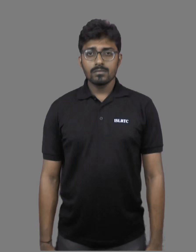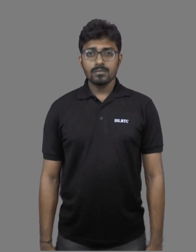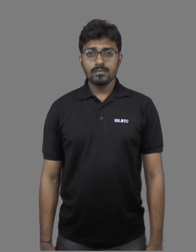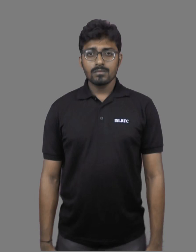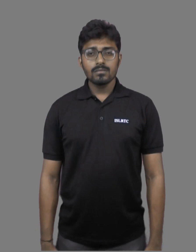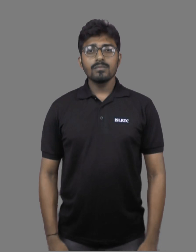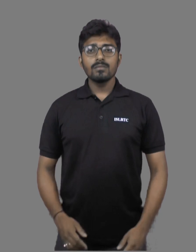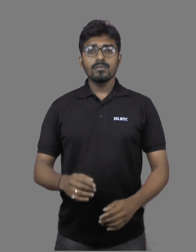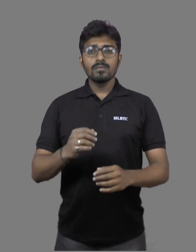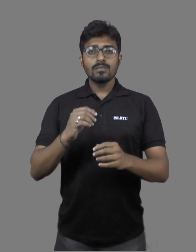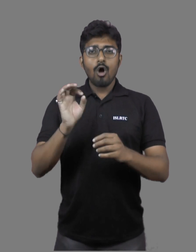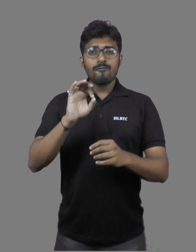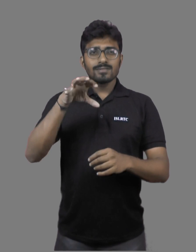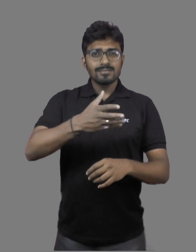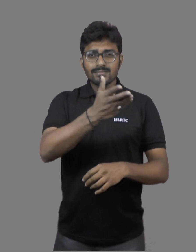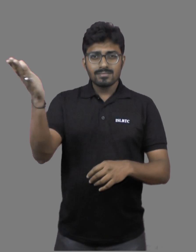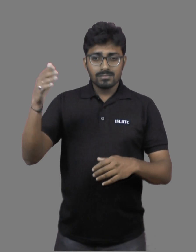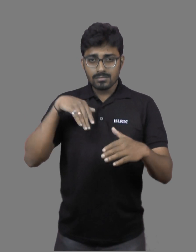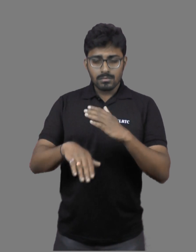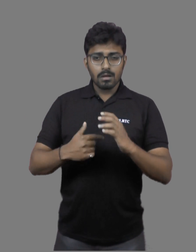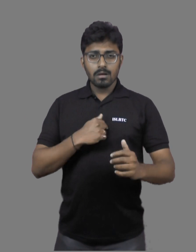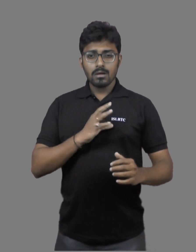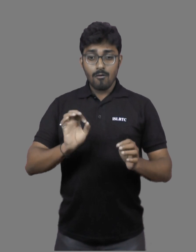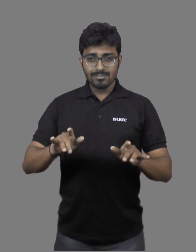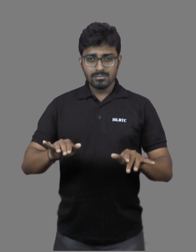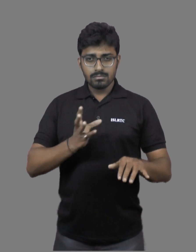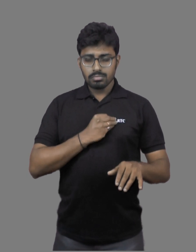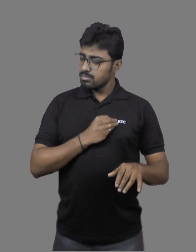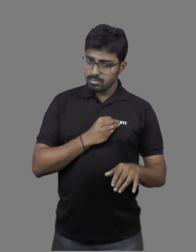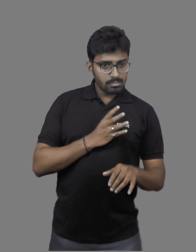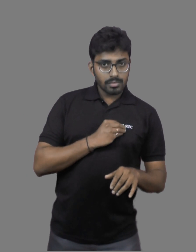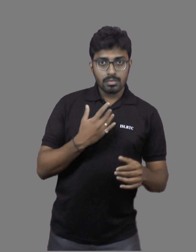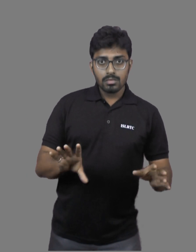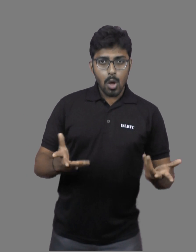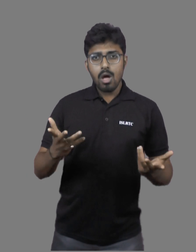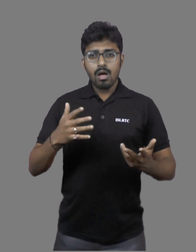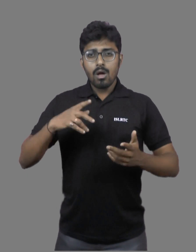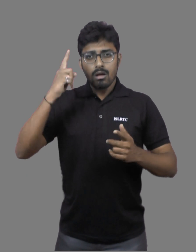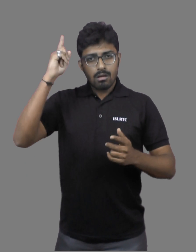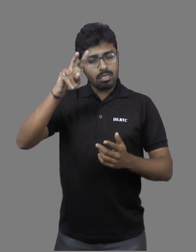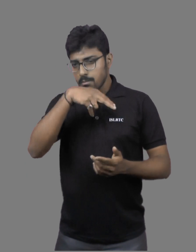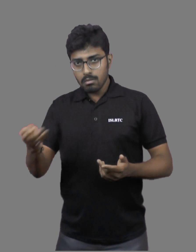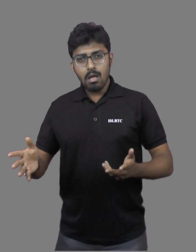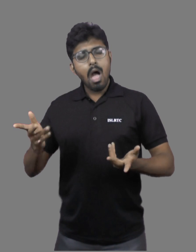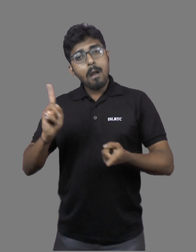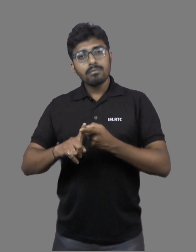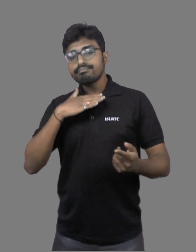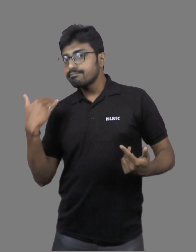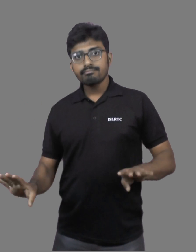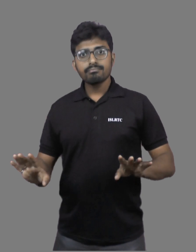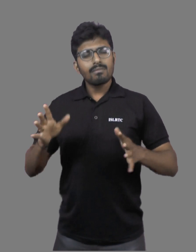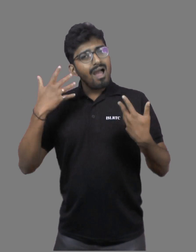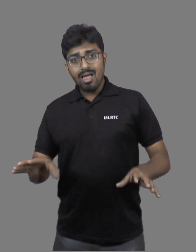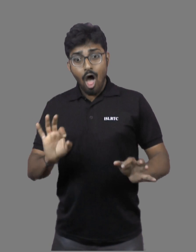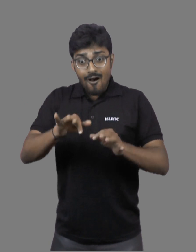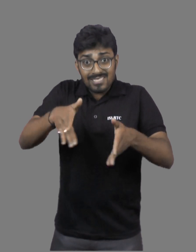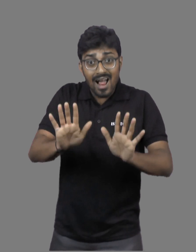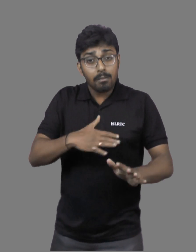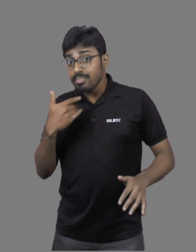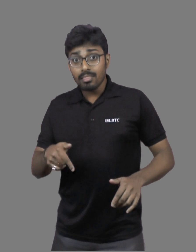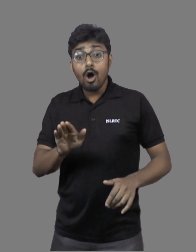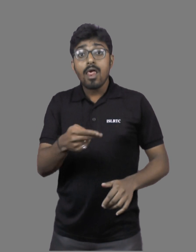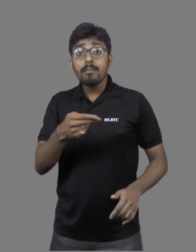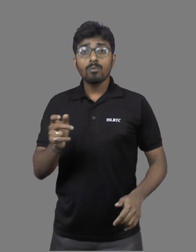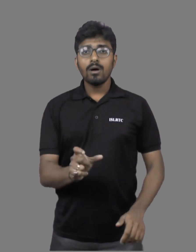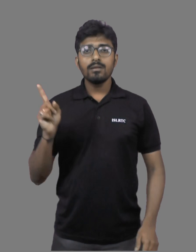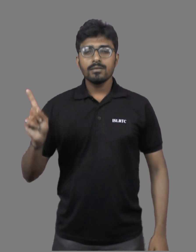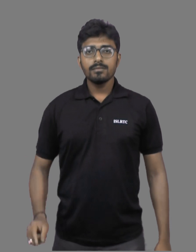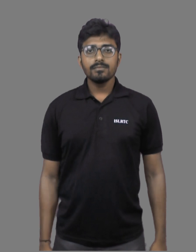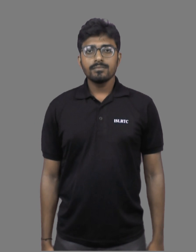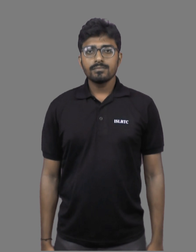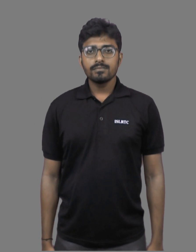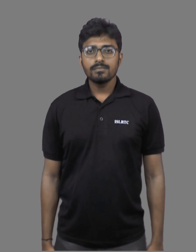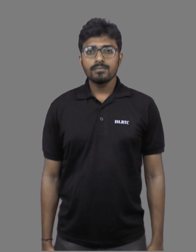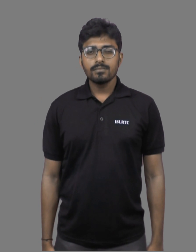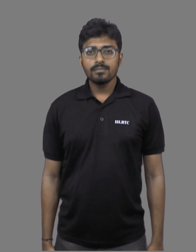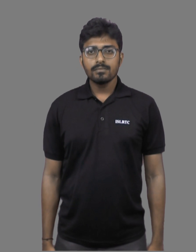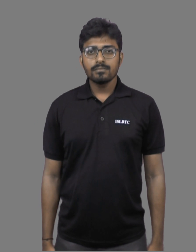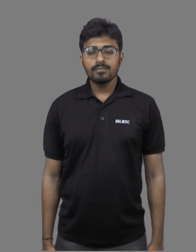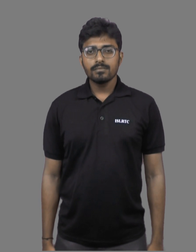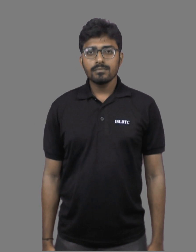Death in Service